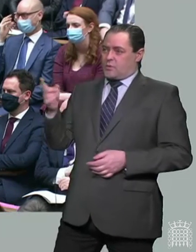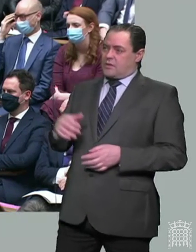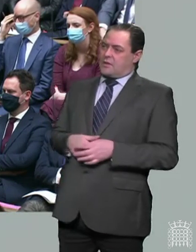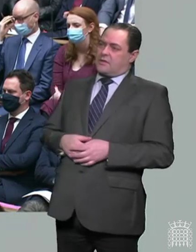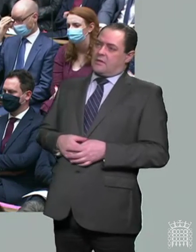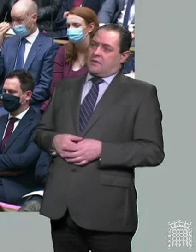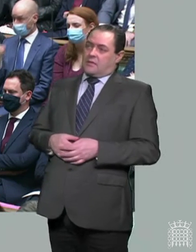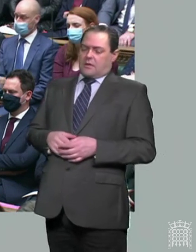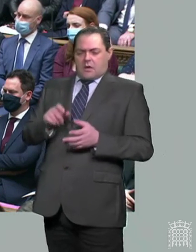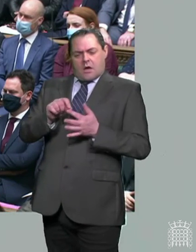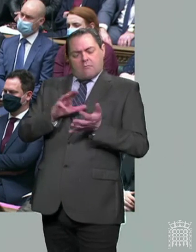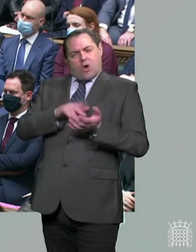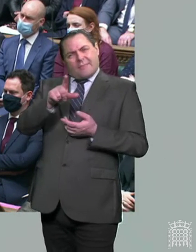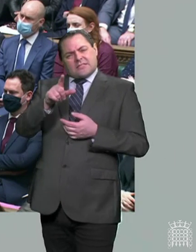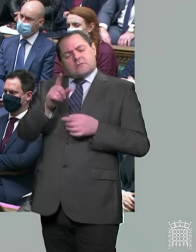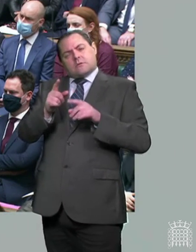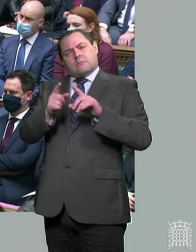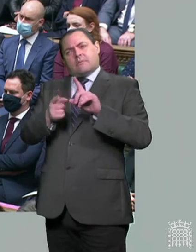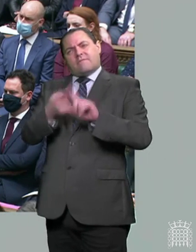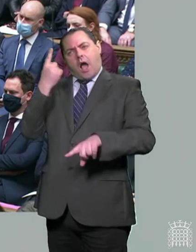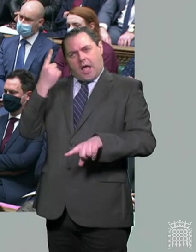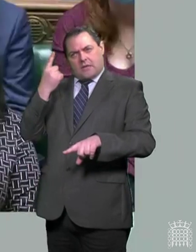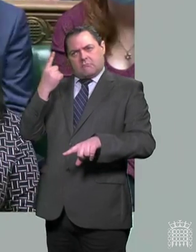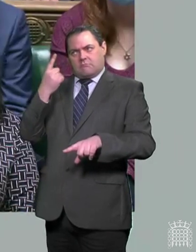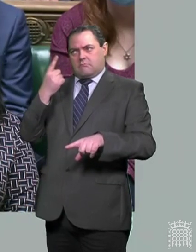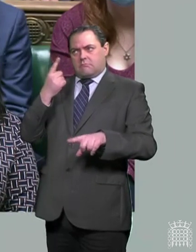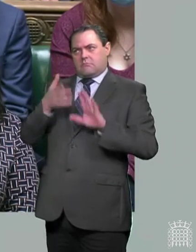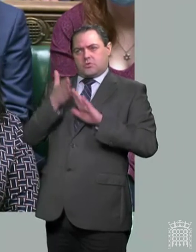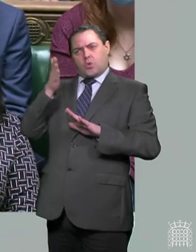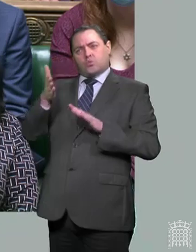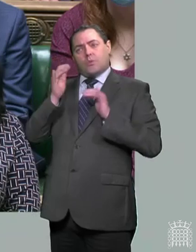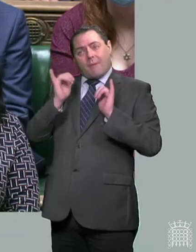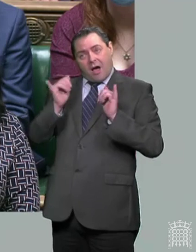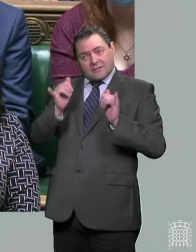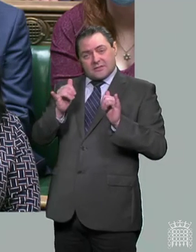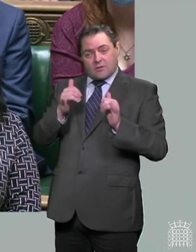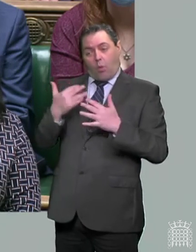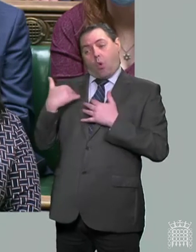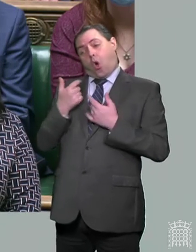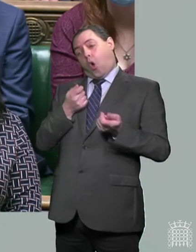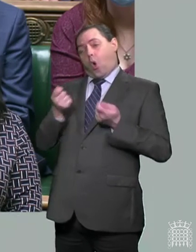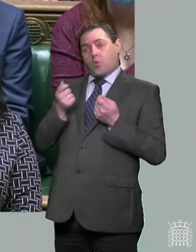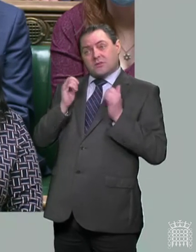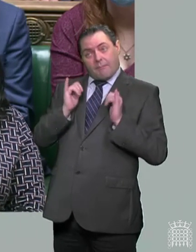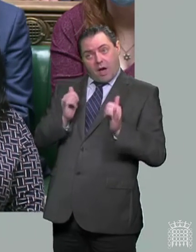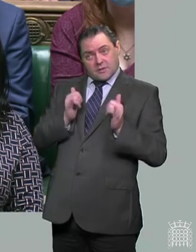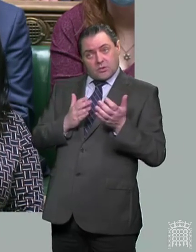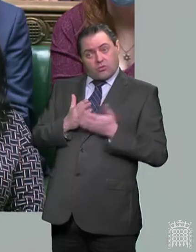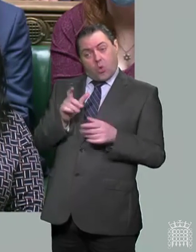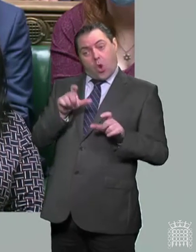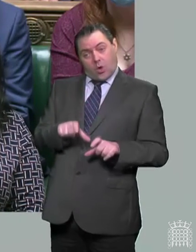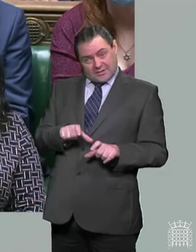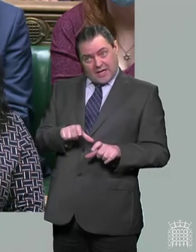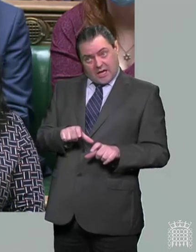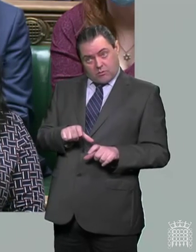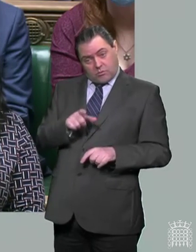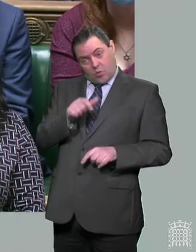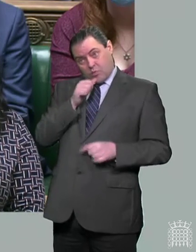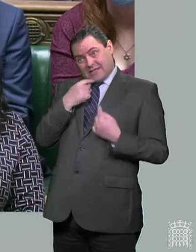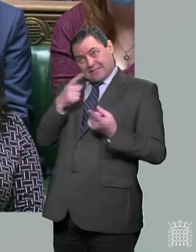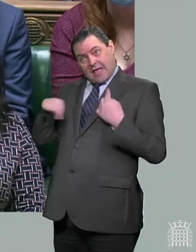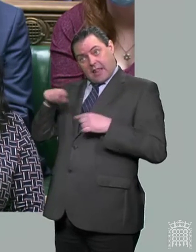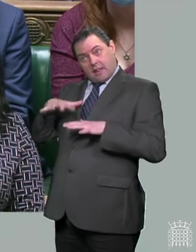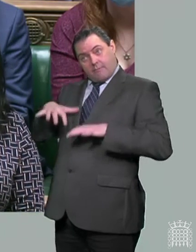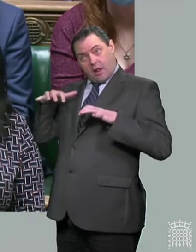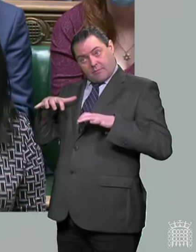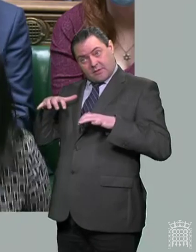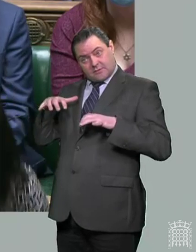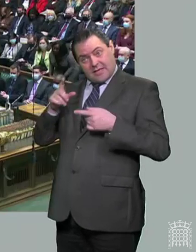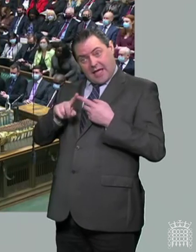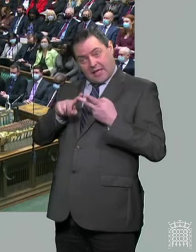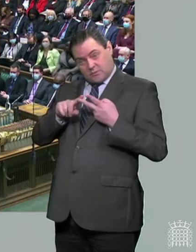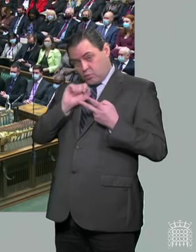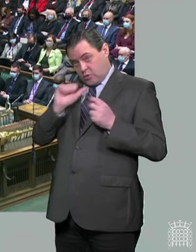If the Prime Minister receives a fixed penalty notice for attending a party or hosting a party during lockdown, will he inform the House, and will he resign?